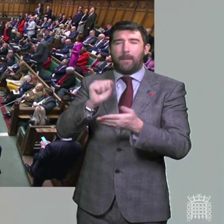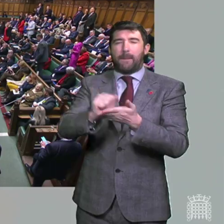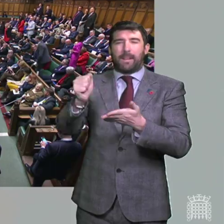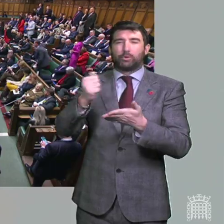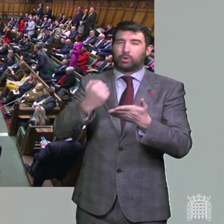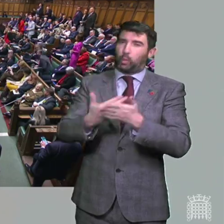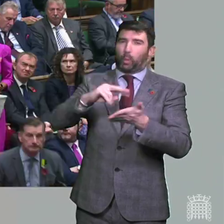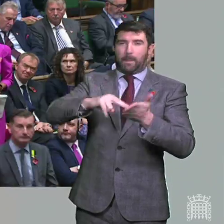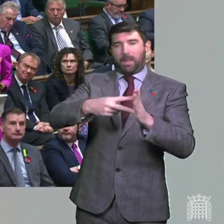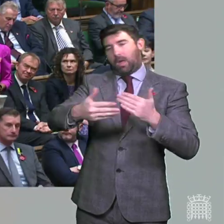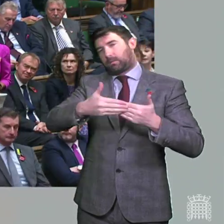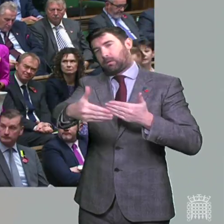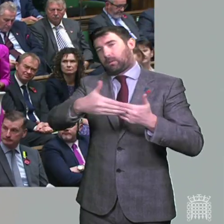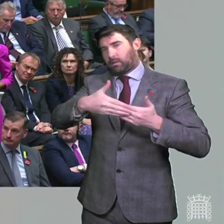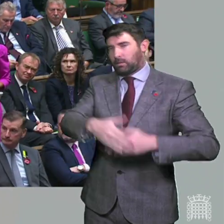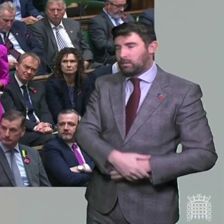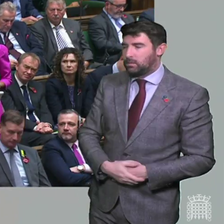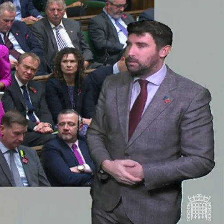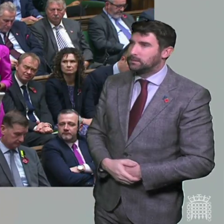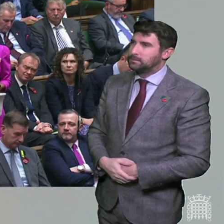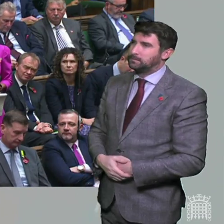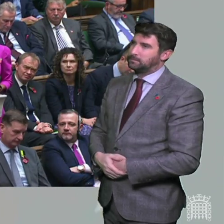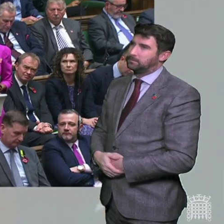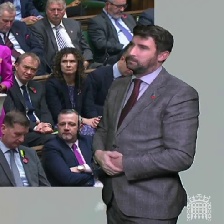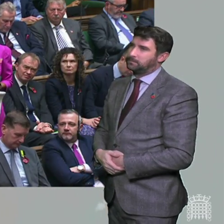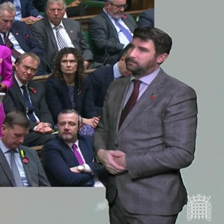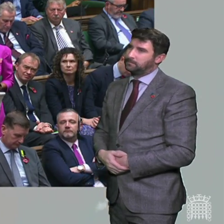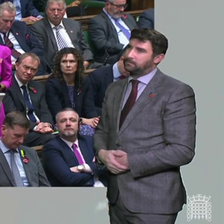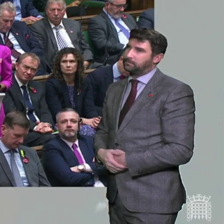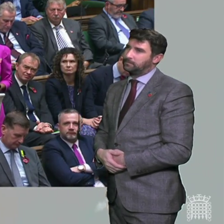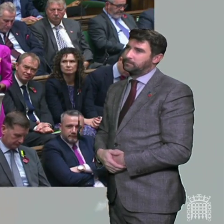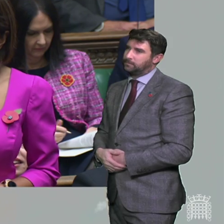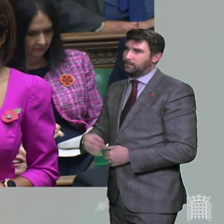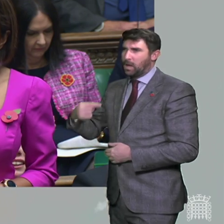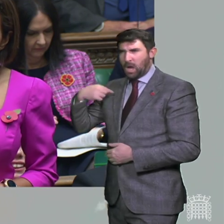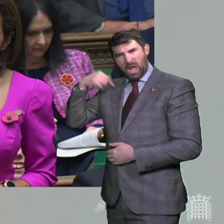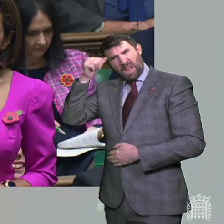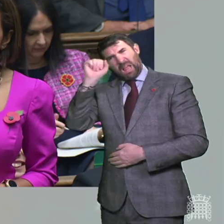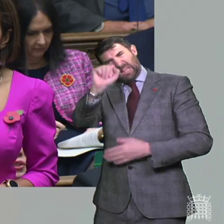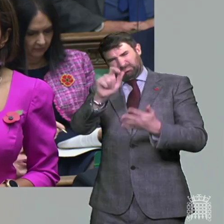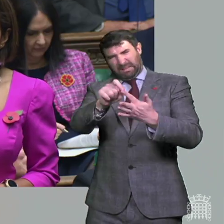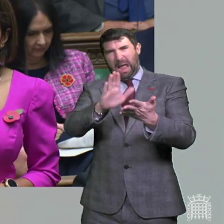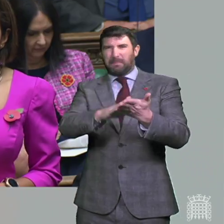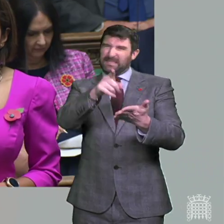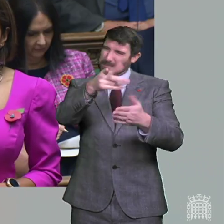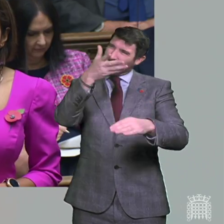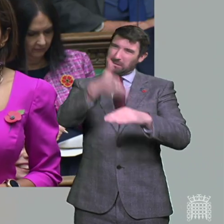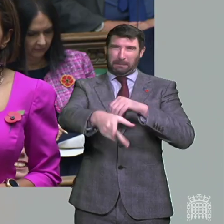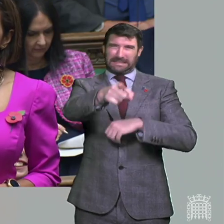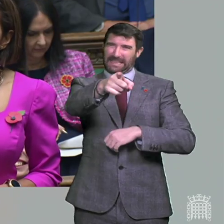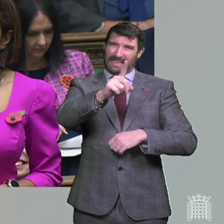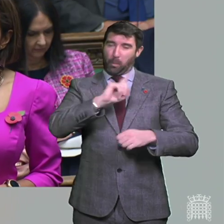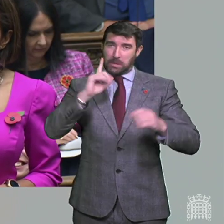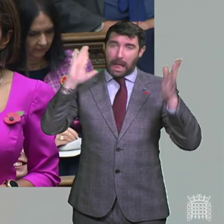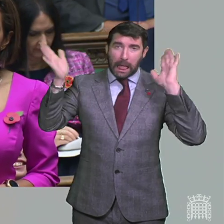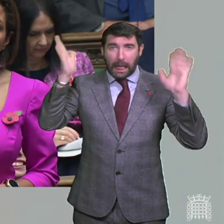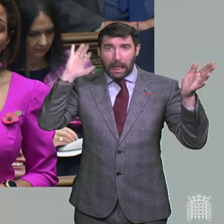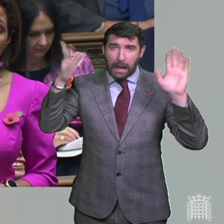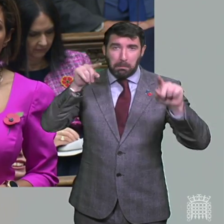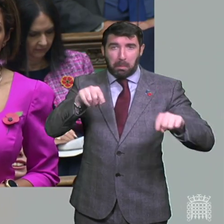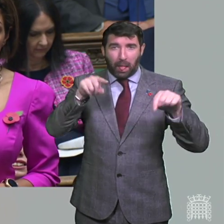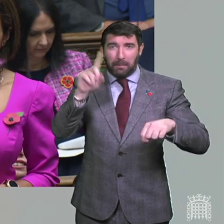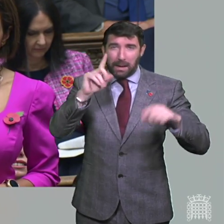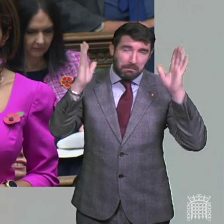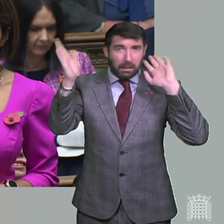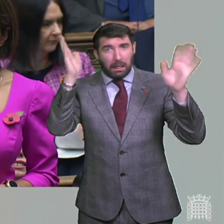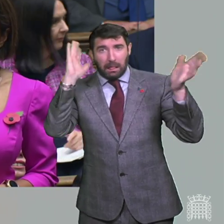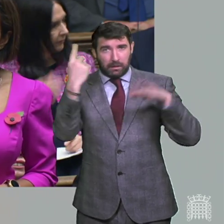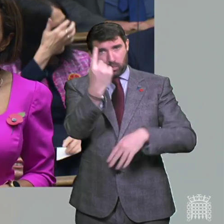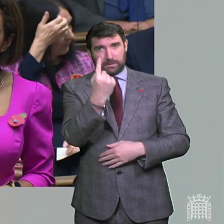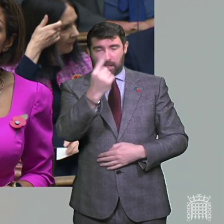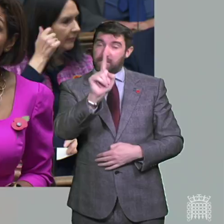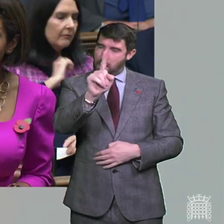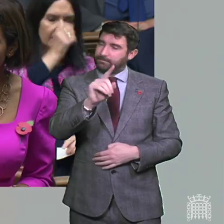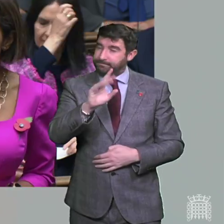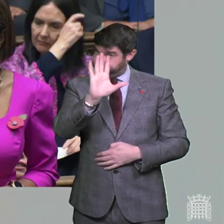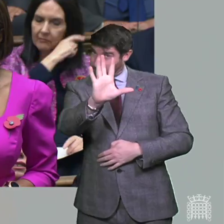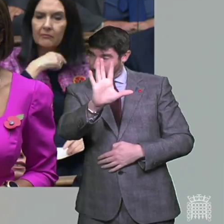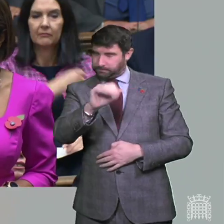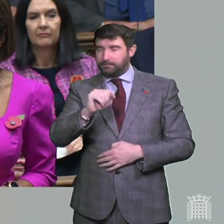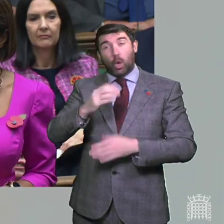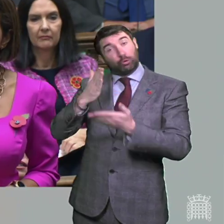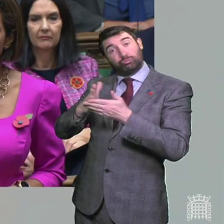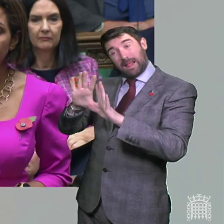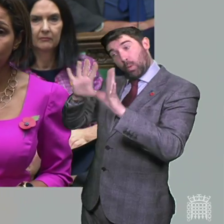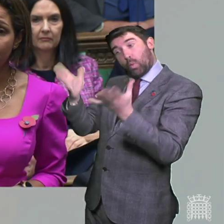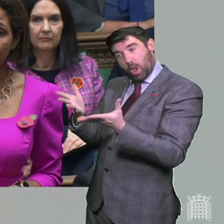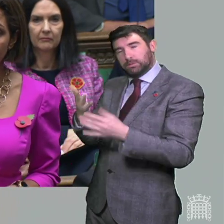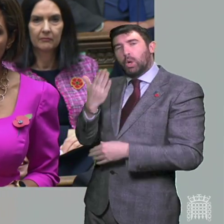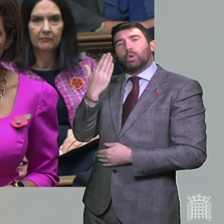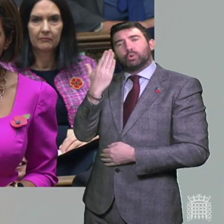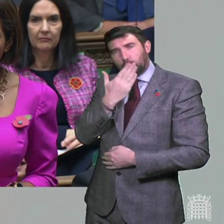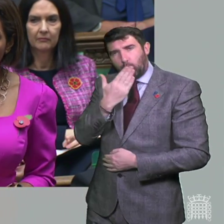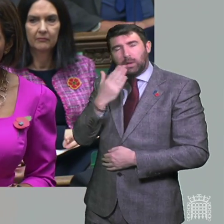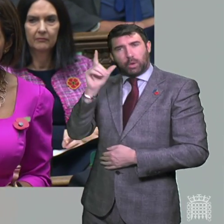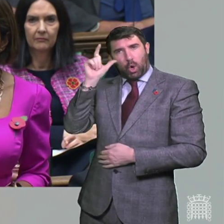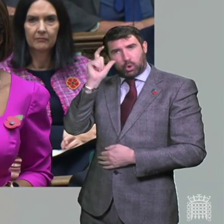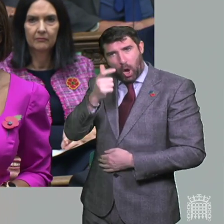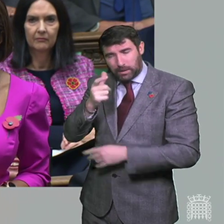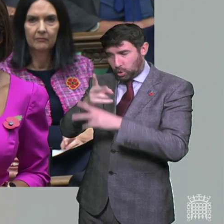I know the Prime Minister has been very busy failing to stand up to bullies, but in the real world schools and colleges across the country looking after actual children are struggling to make ends meet.